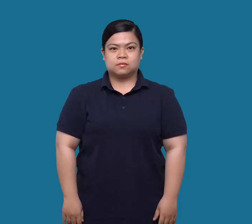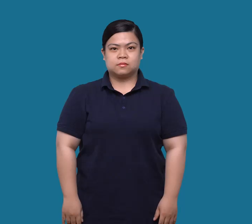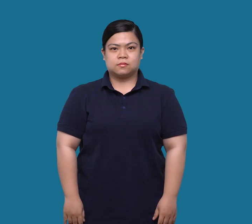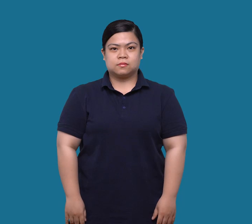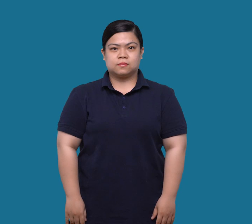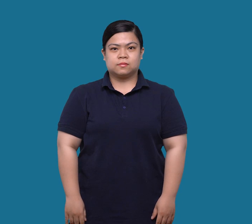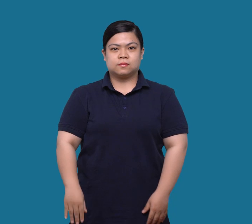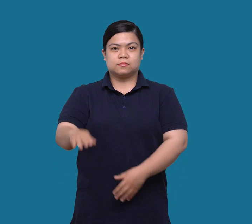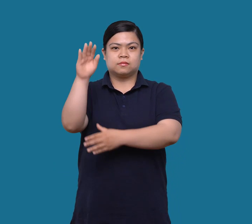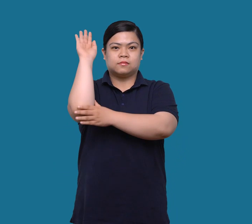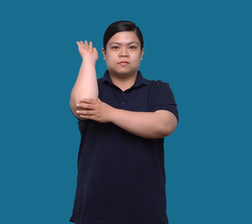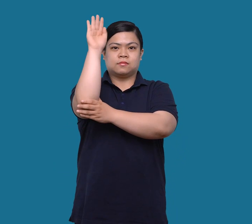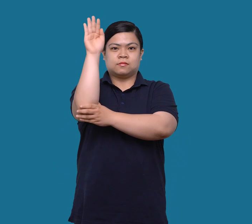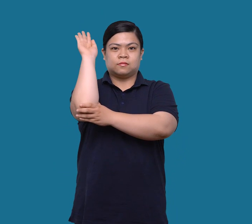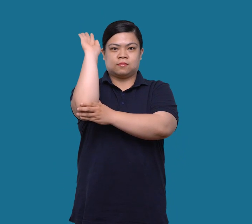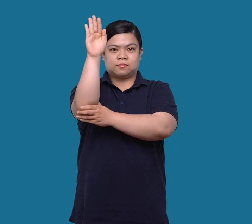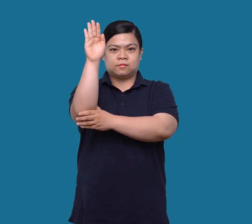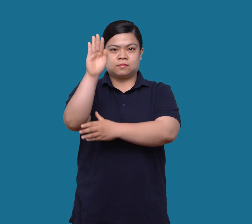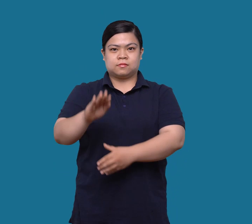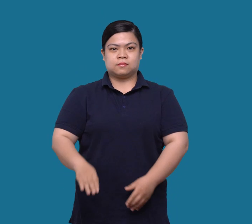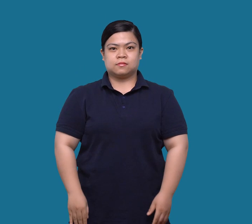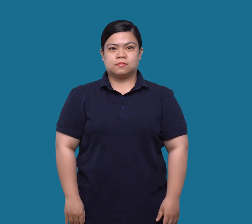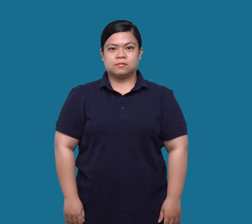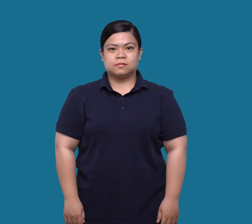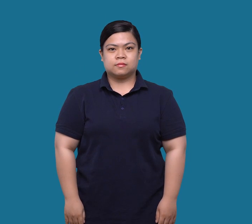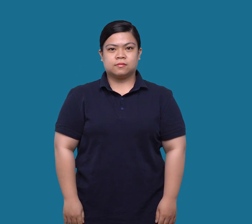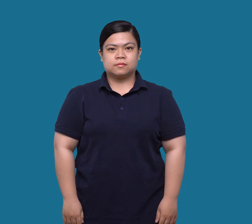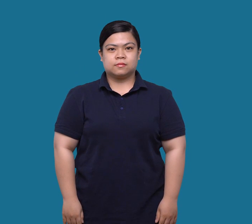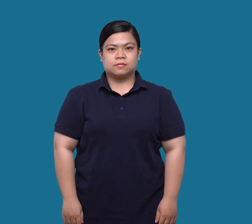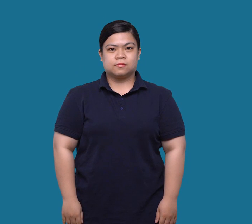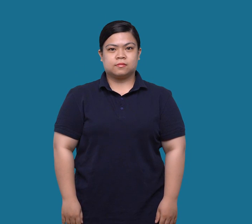vợt cầu lông